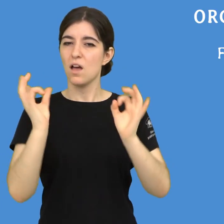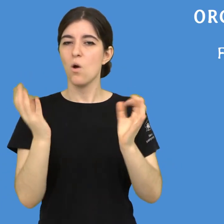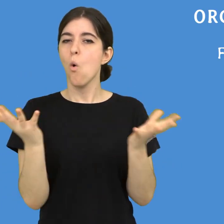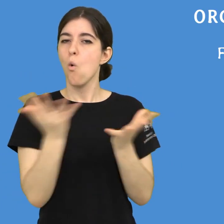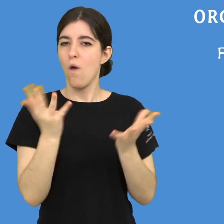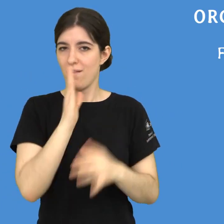urgente